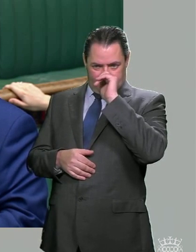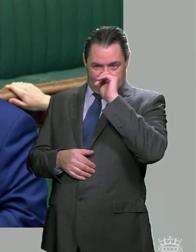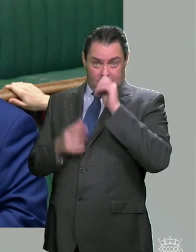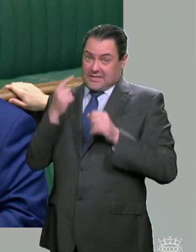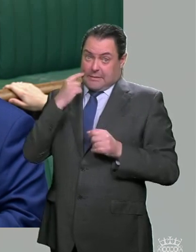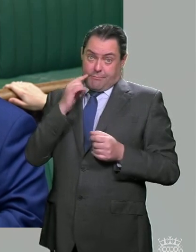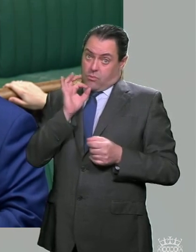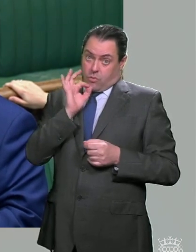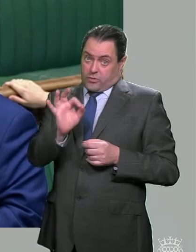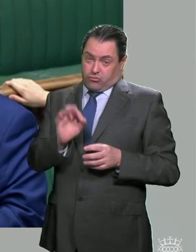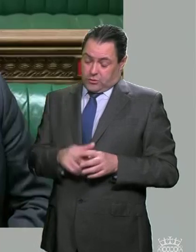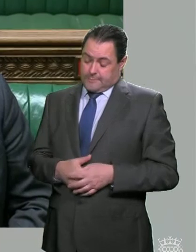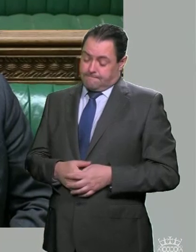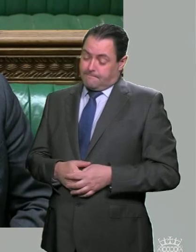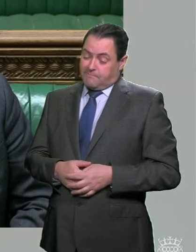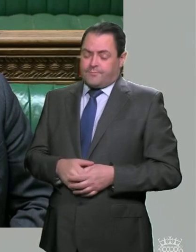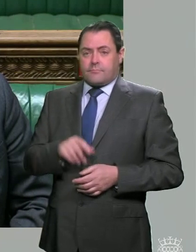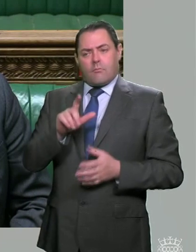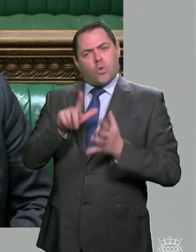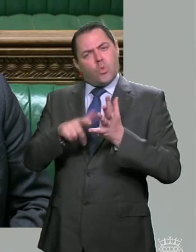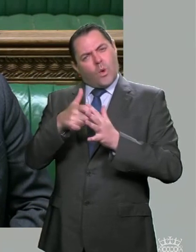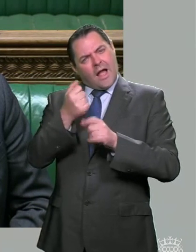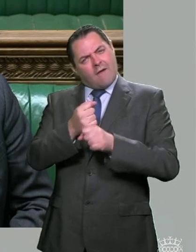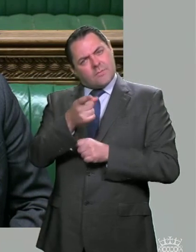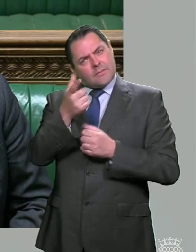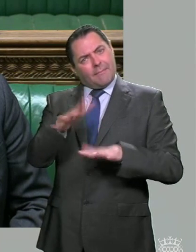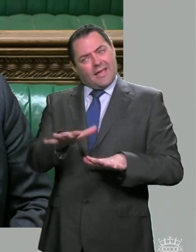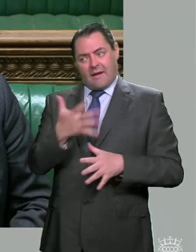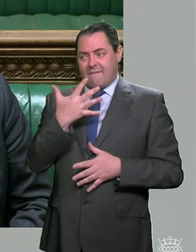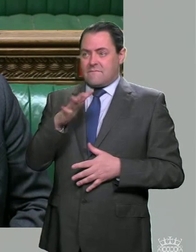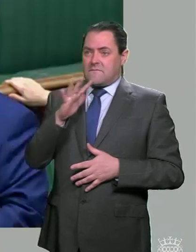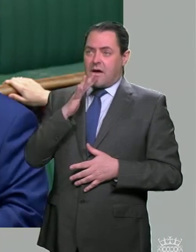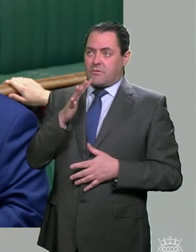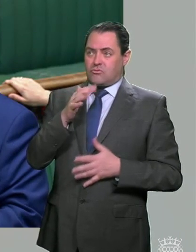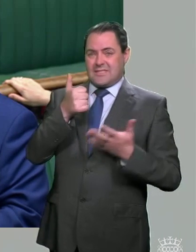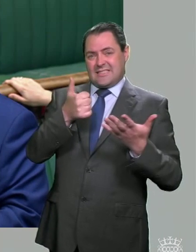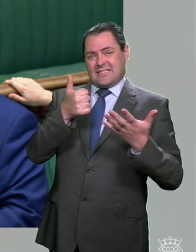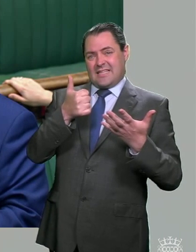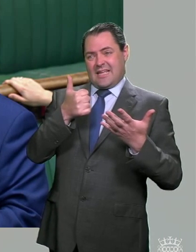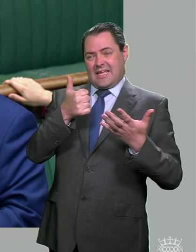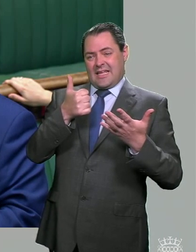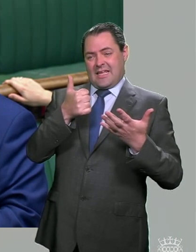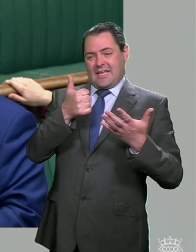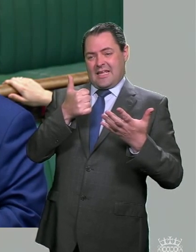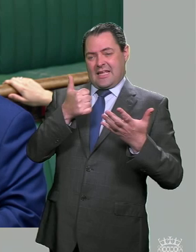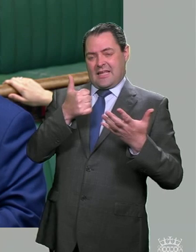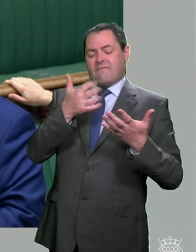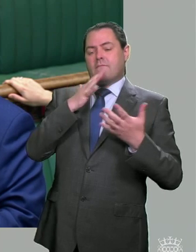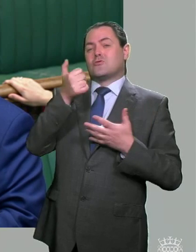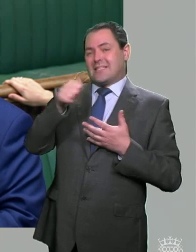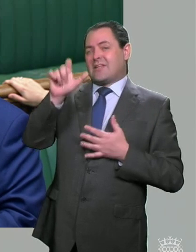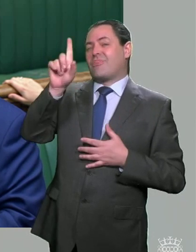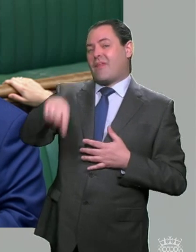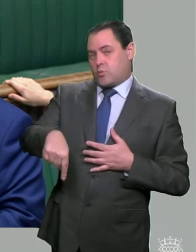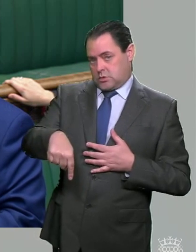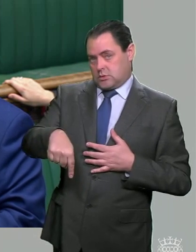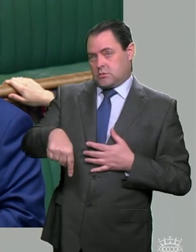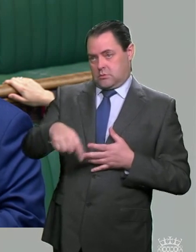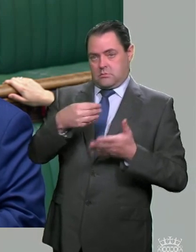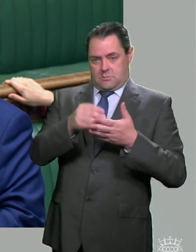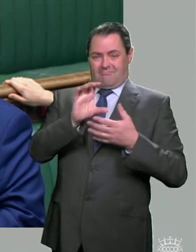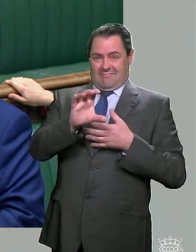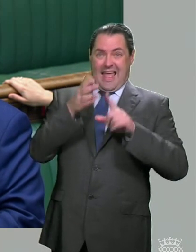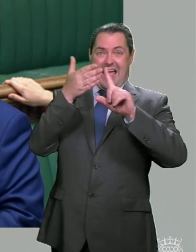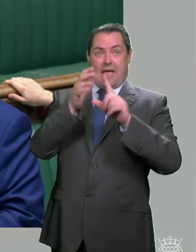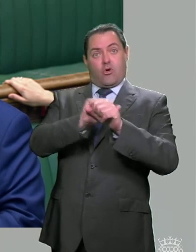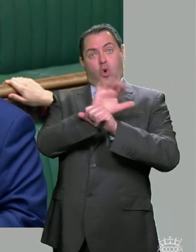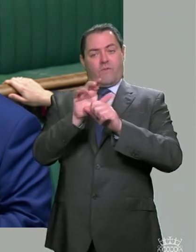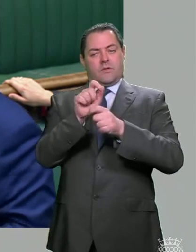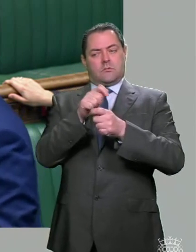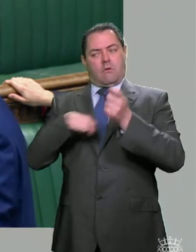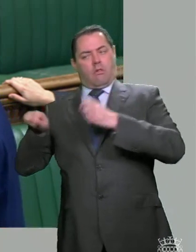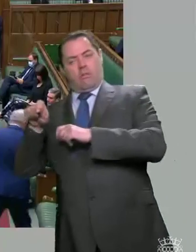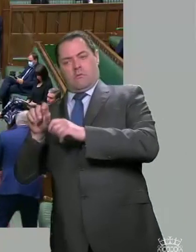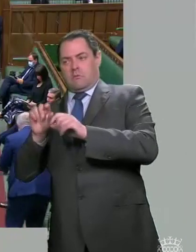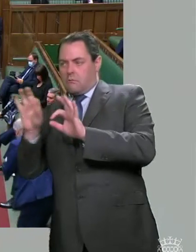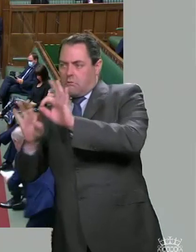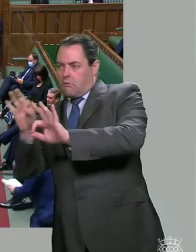And it is a very simple question: did the UK Government use a £560,000 emergency covid contract to conduct constitutional campaigning on the Union?